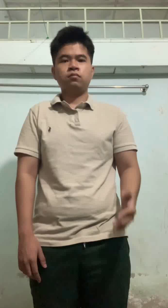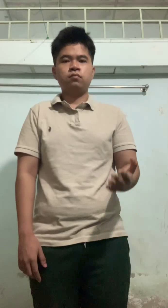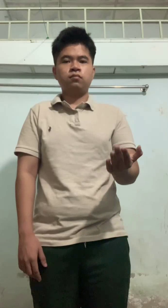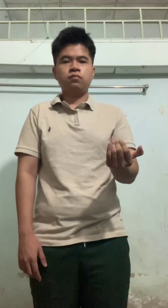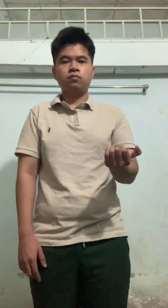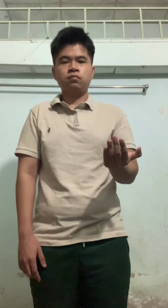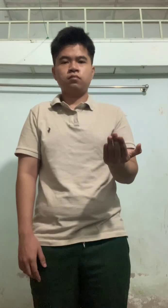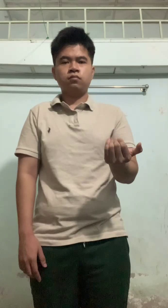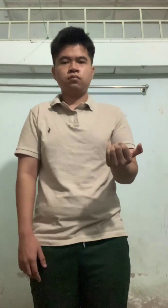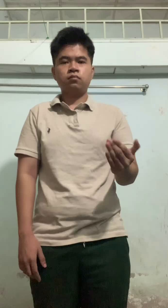yeu cau